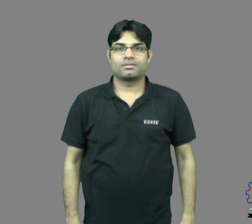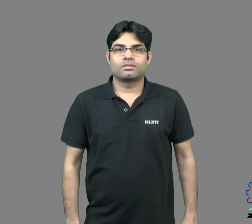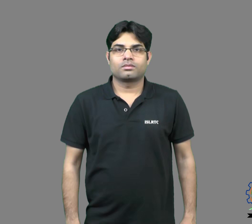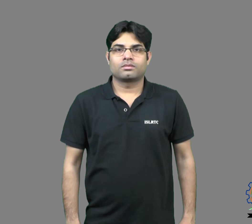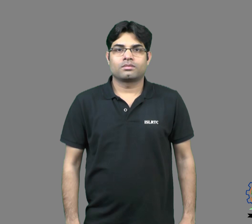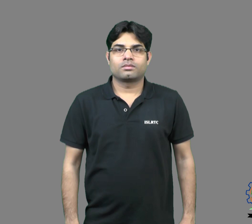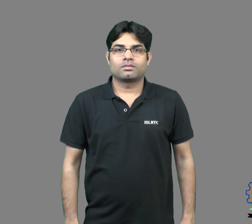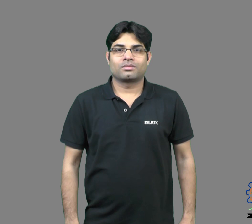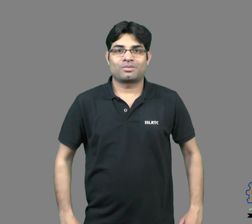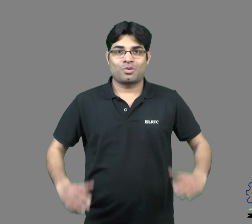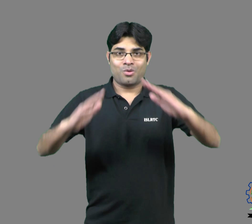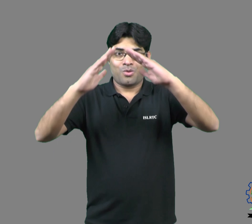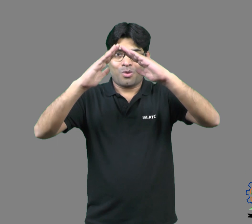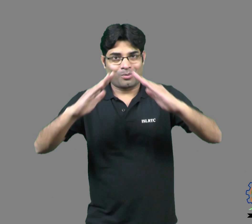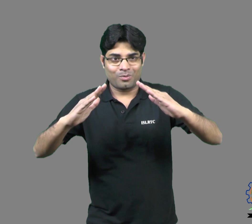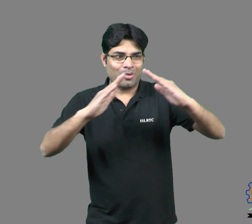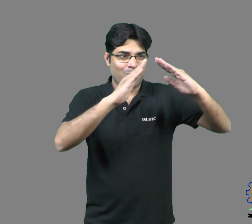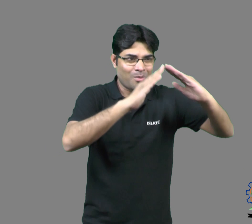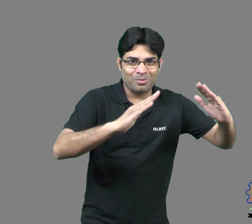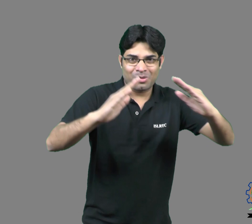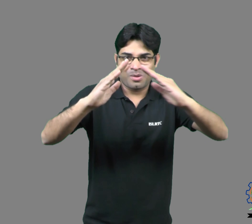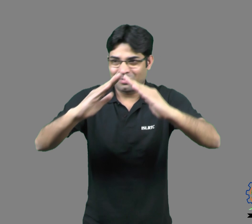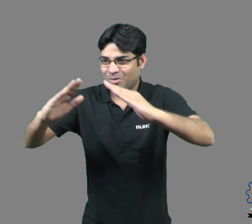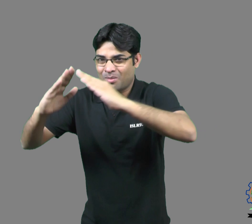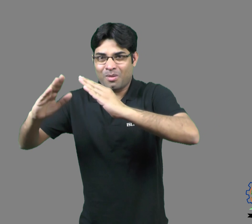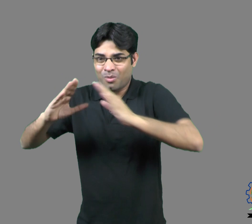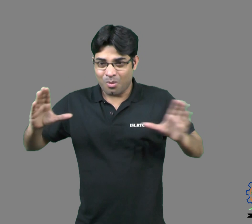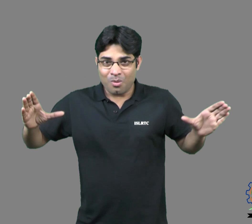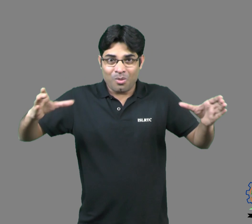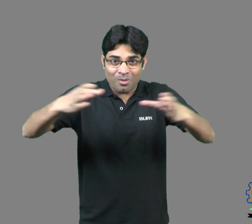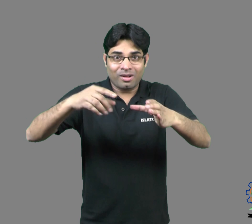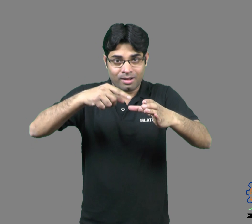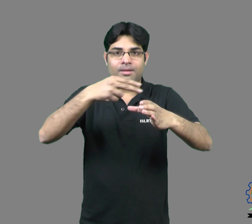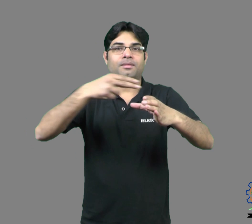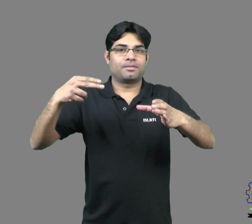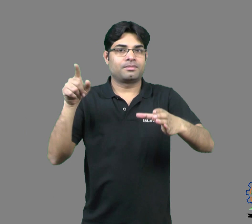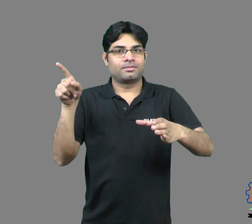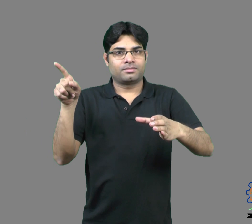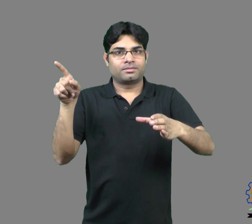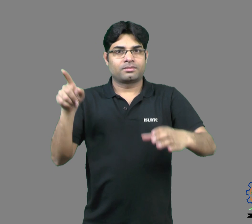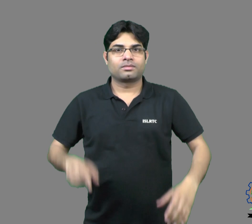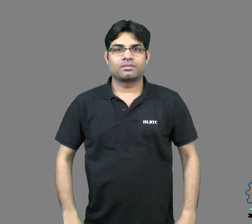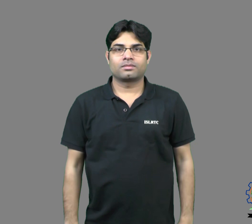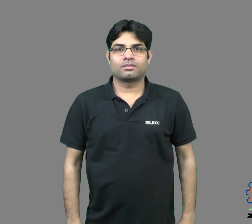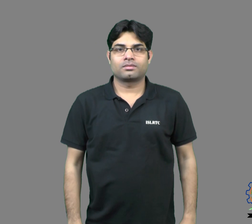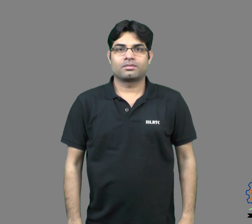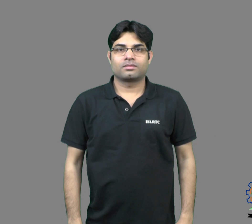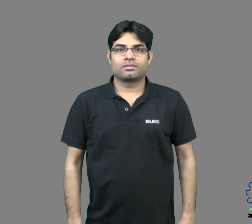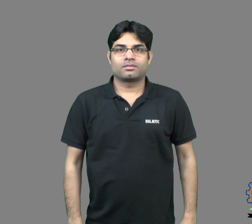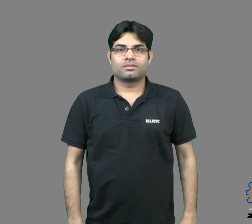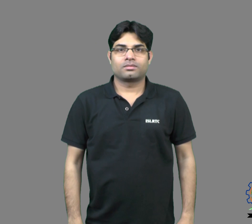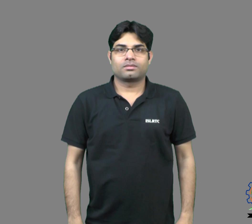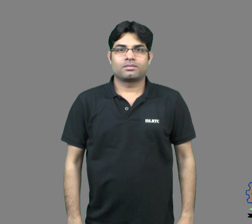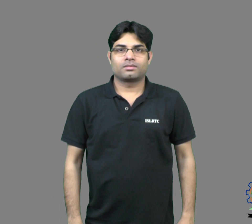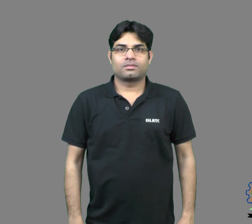Housing